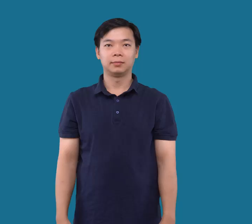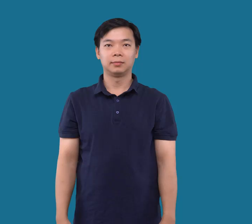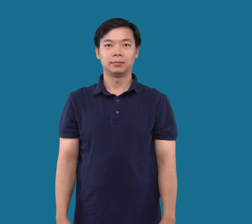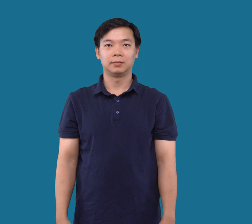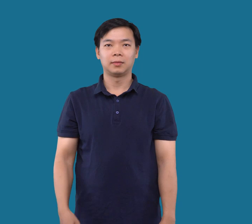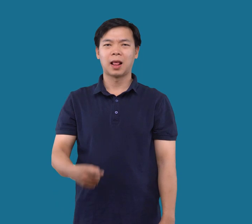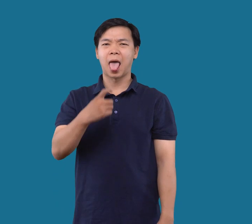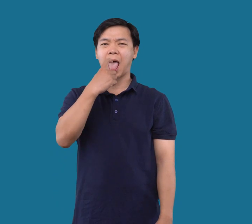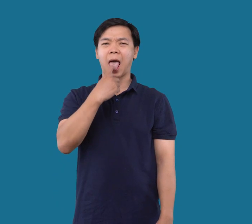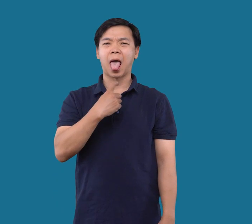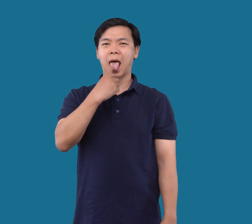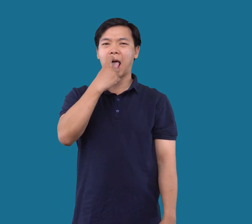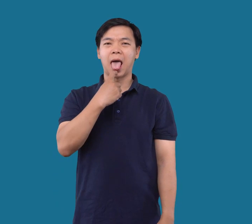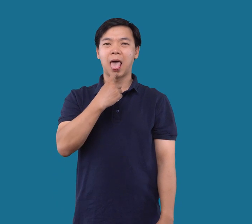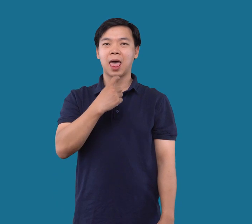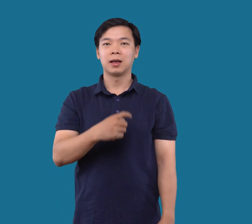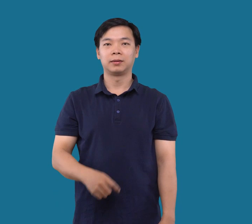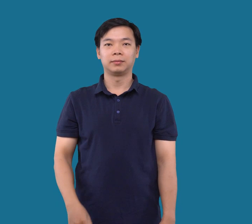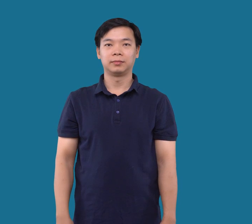chát